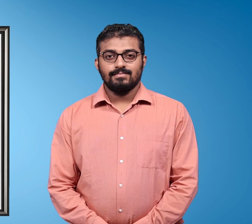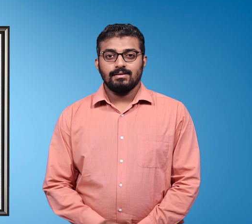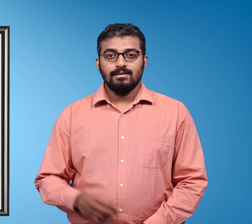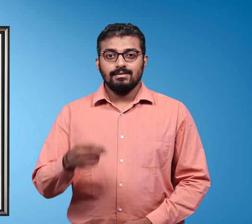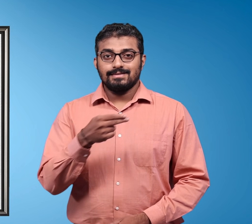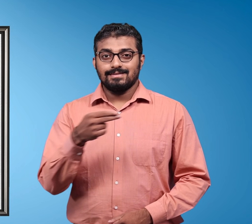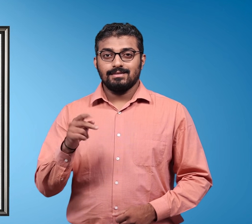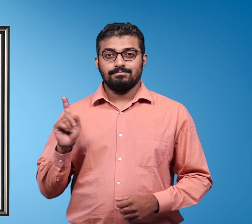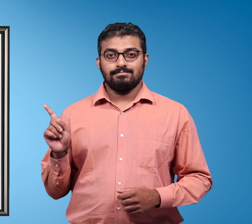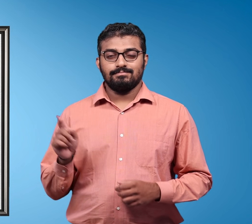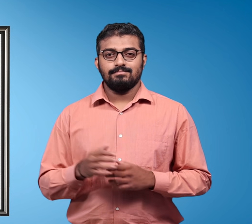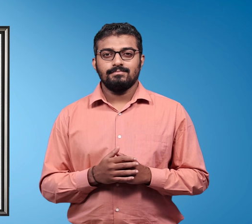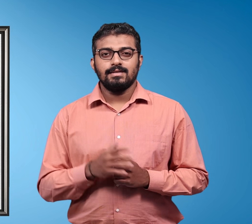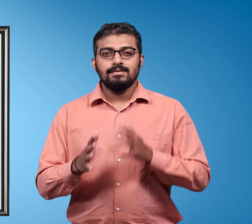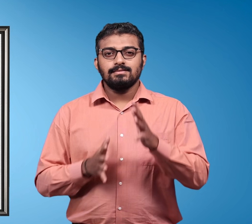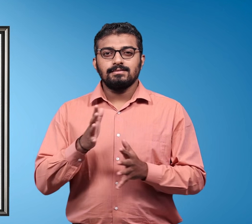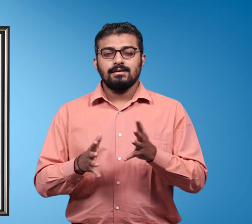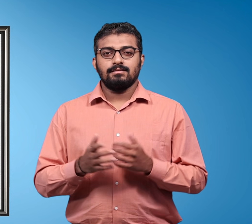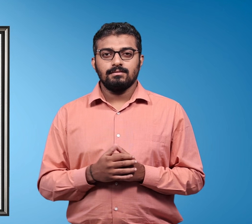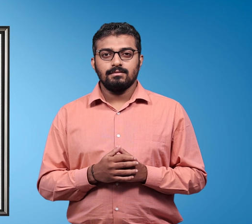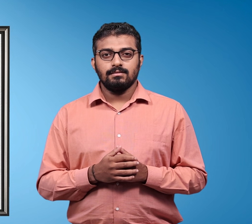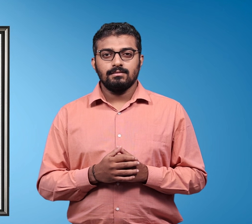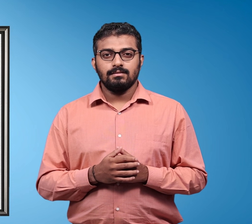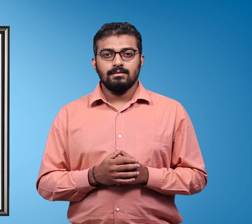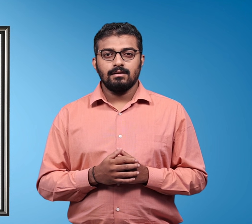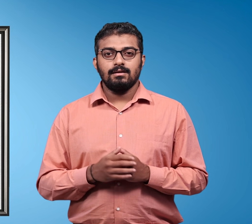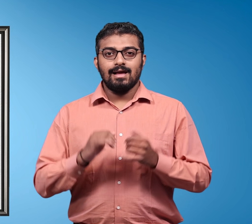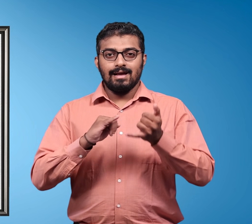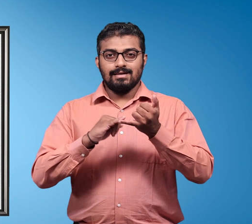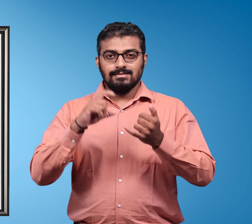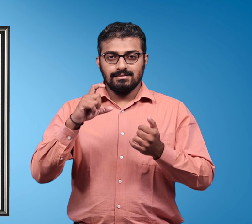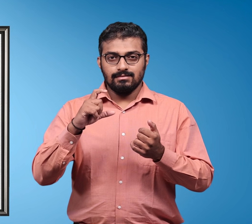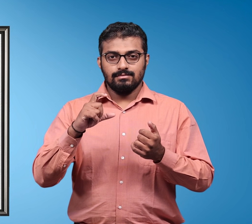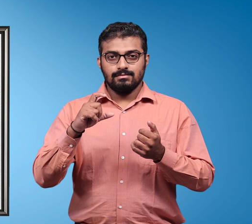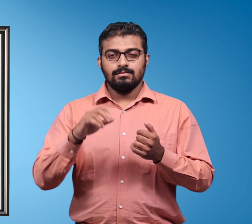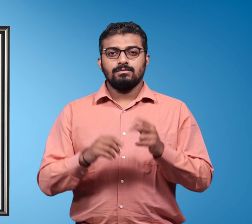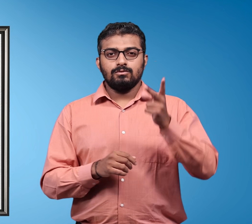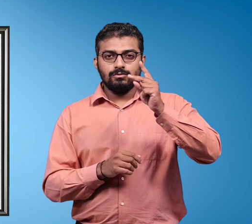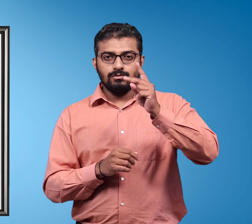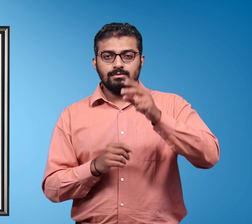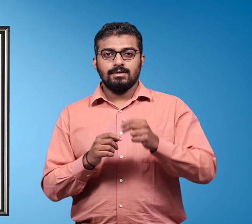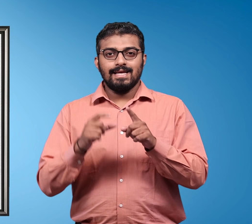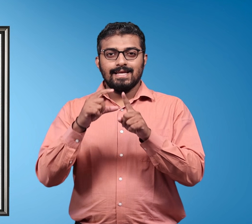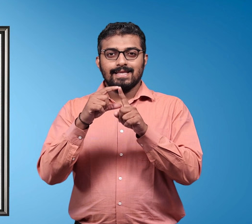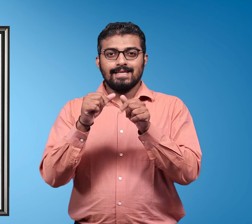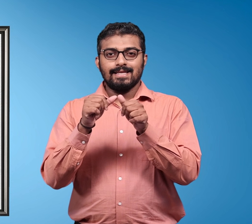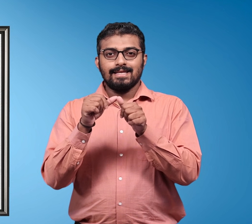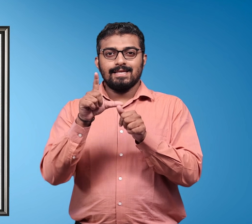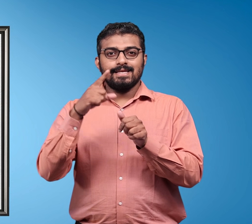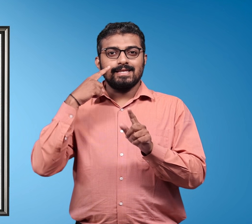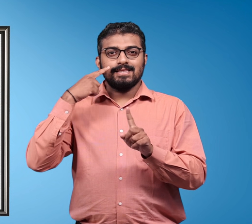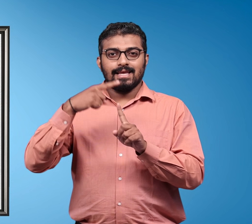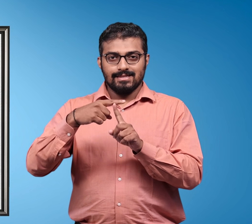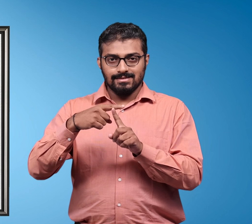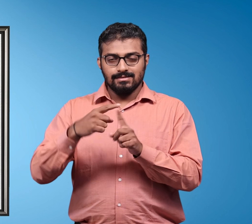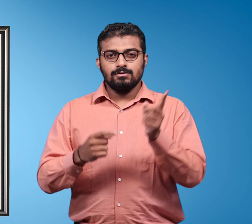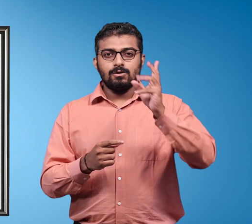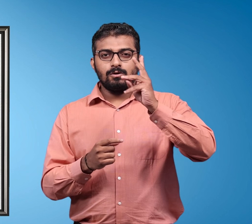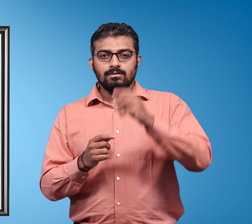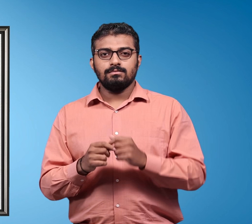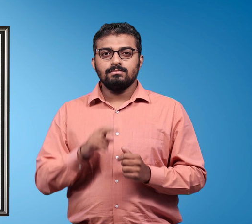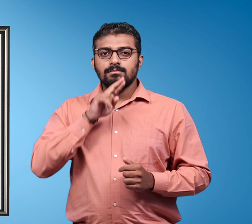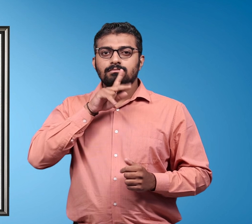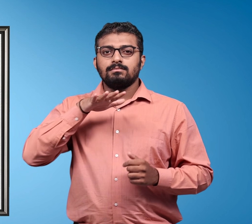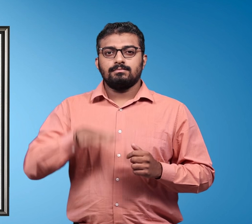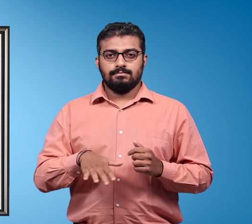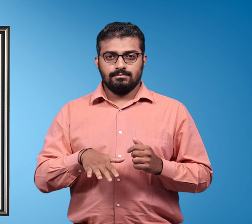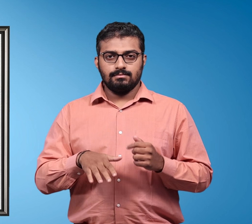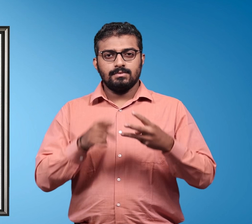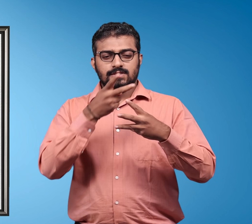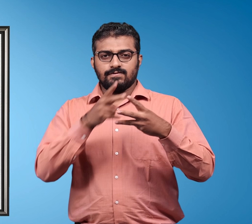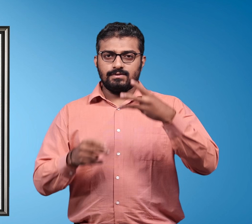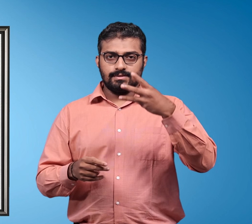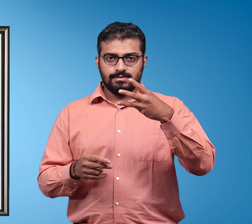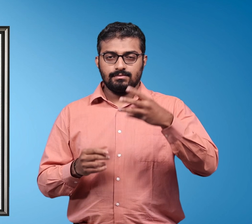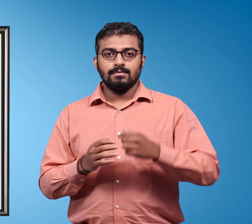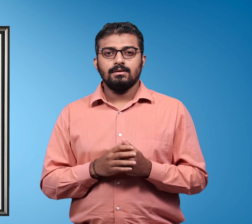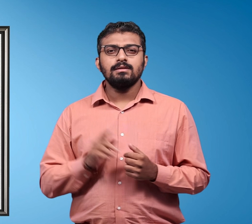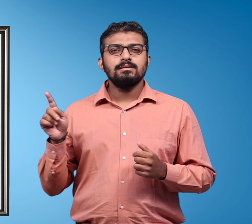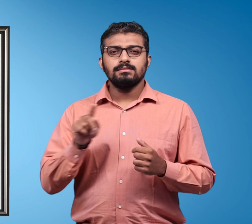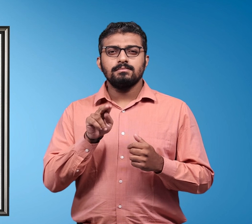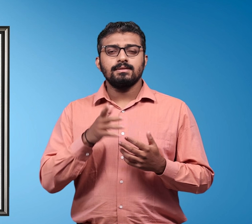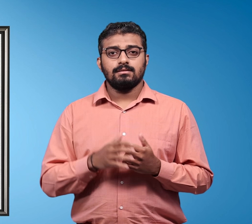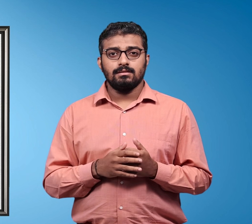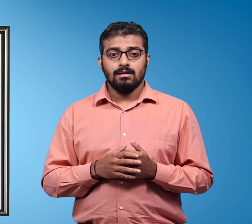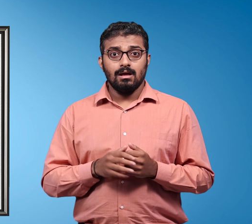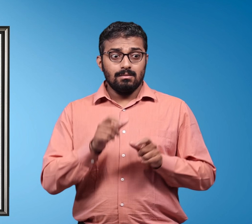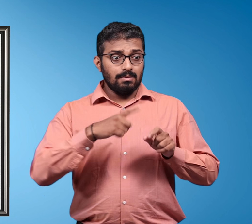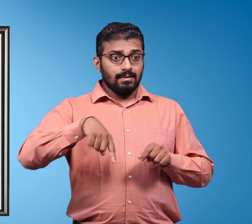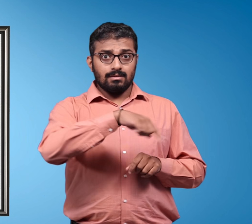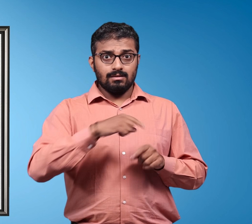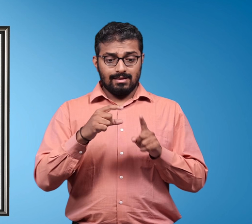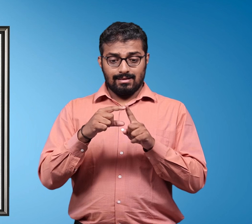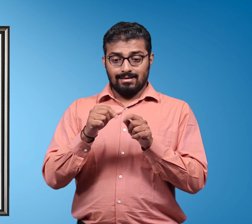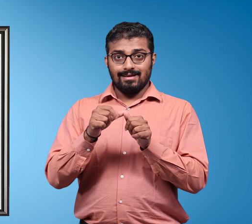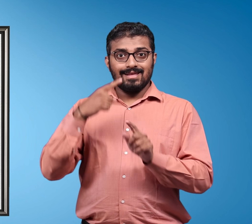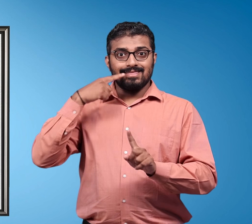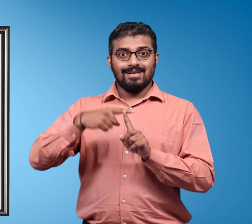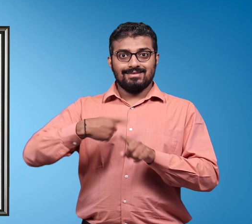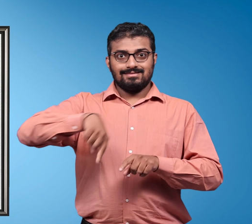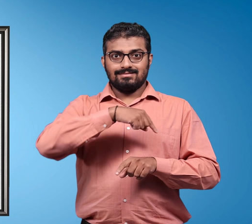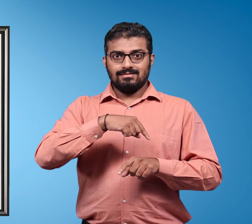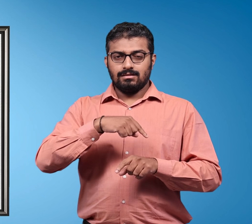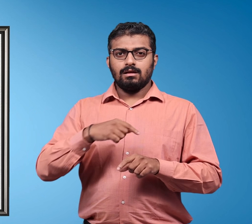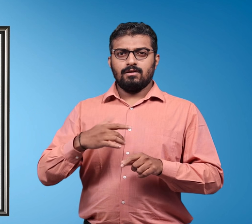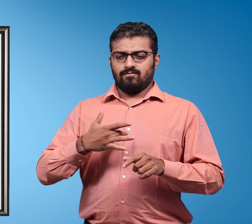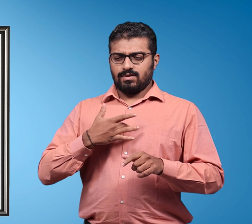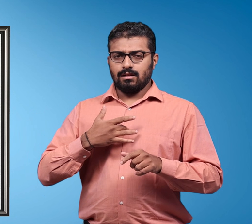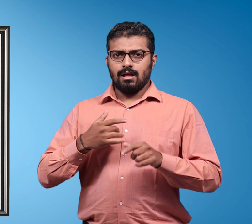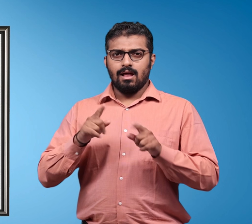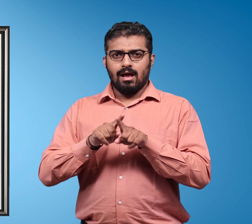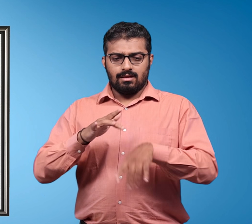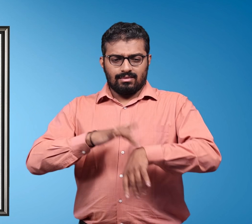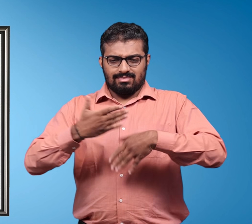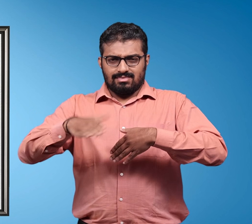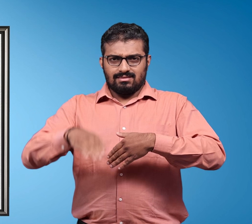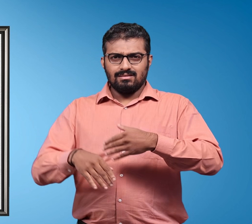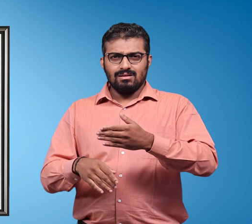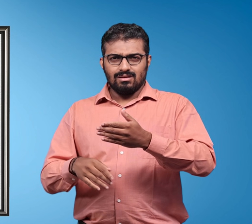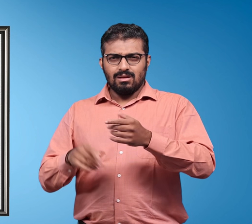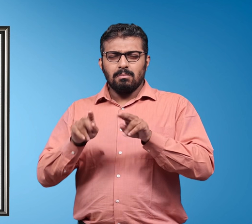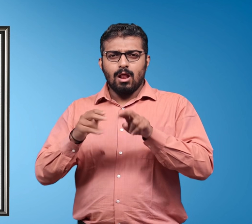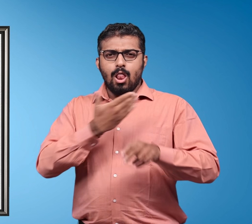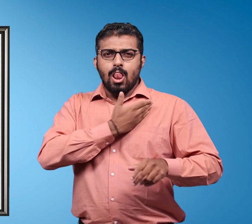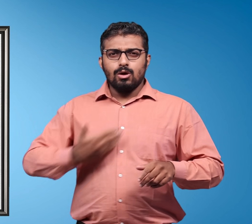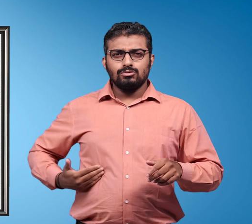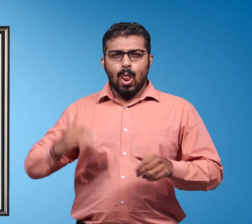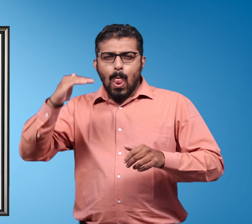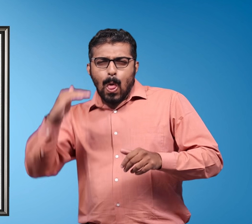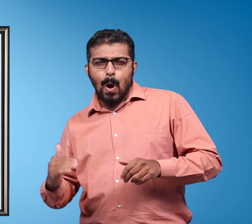This is the sign for dalit Dalit is a term that people belonging to so called lower castes use to address themselves They prefer this word to 'untouchable'